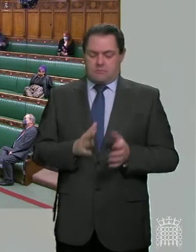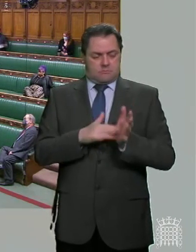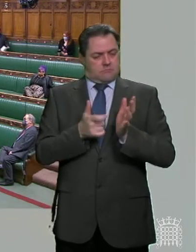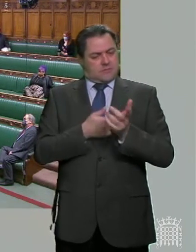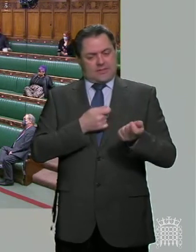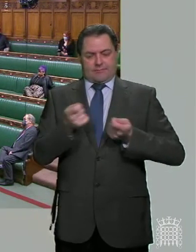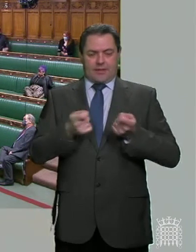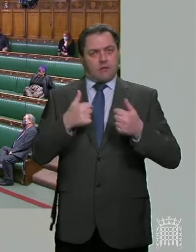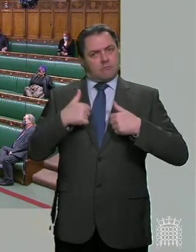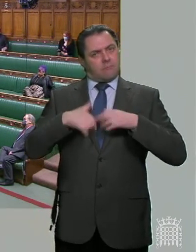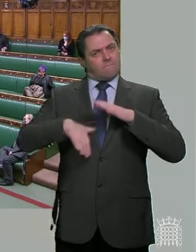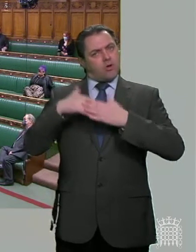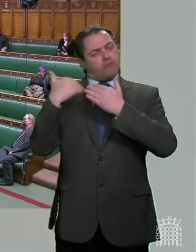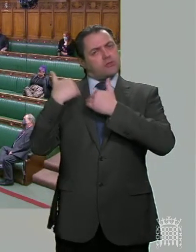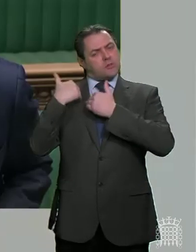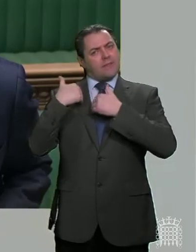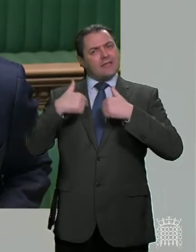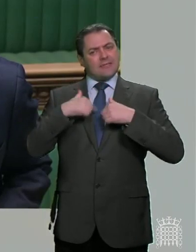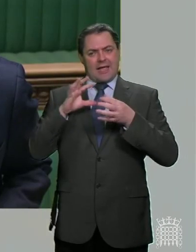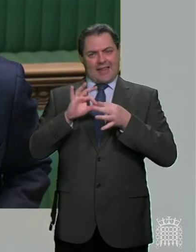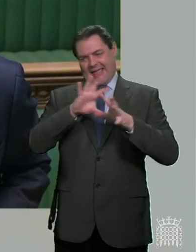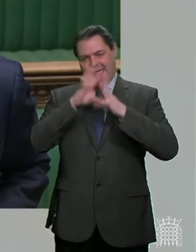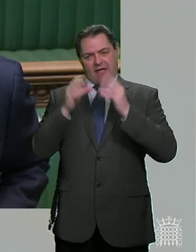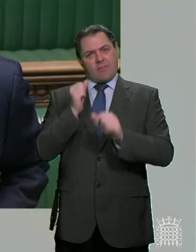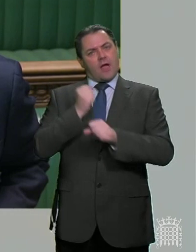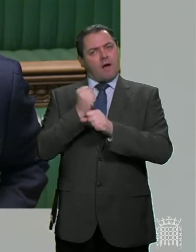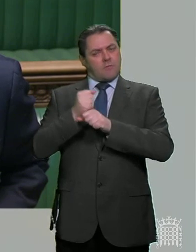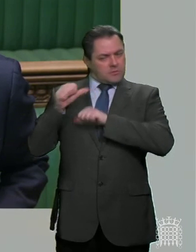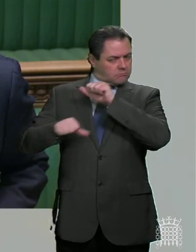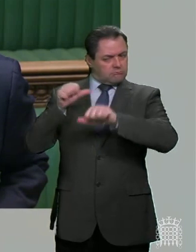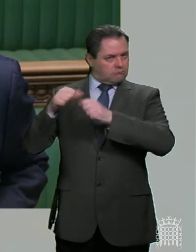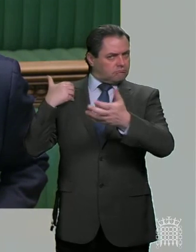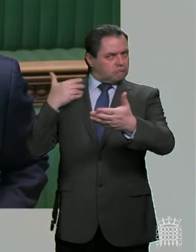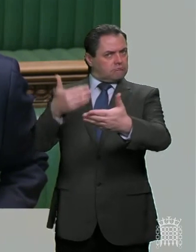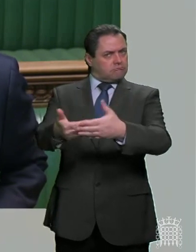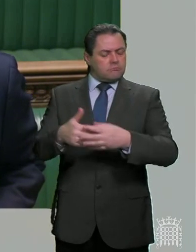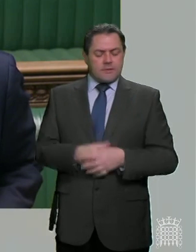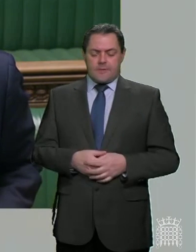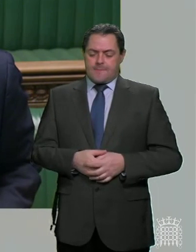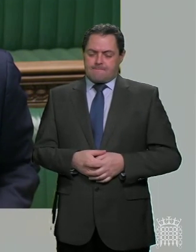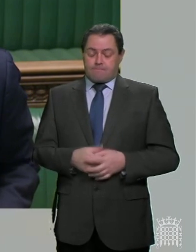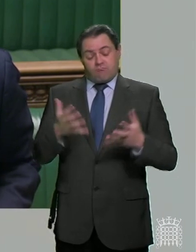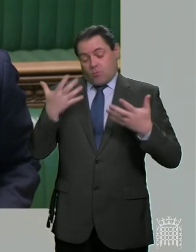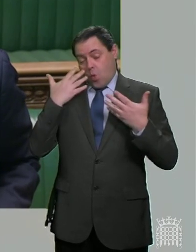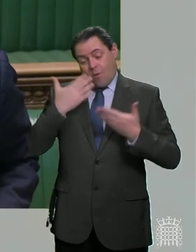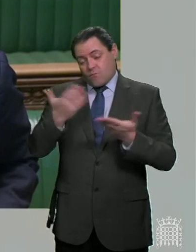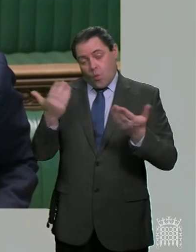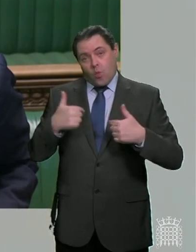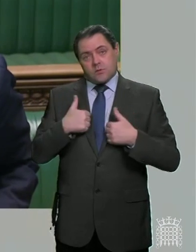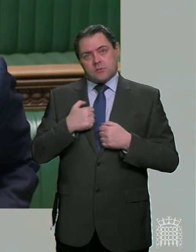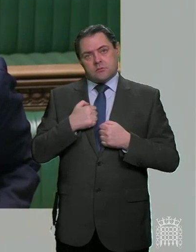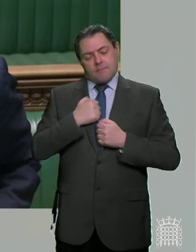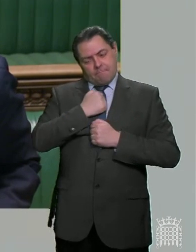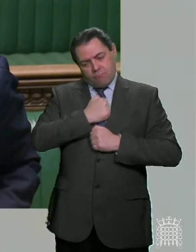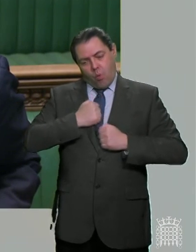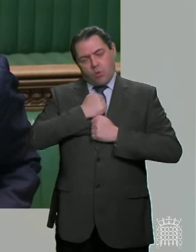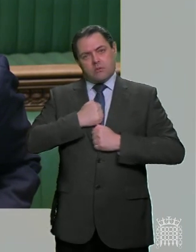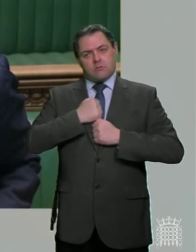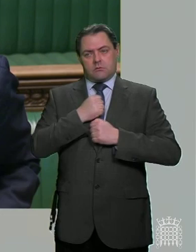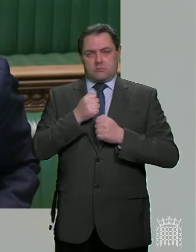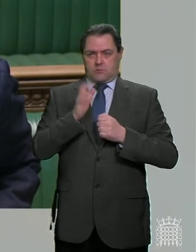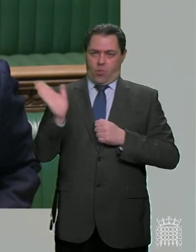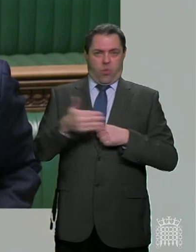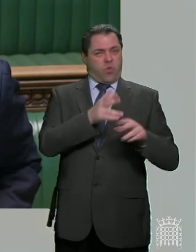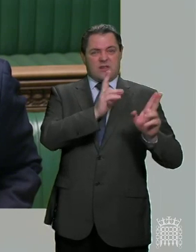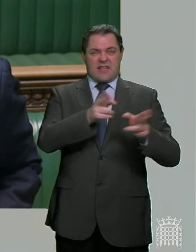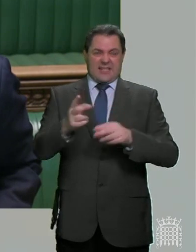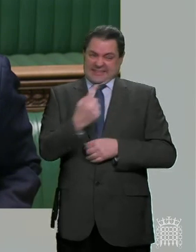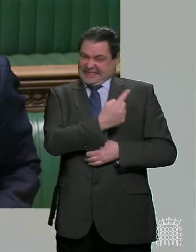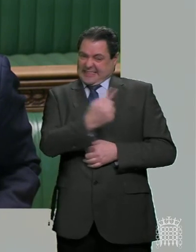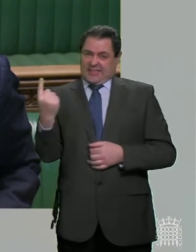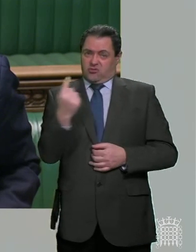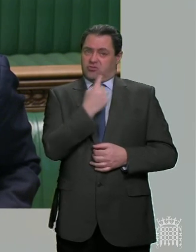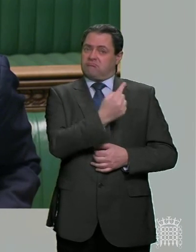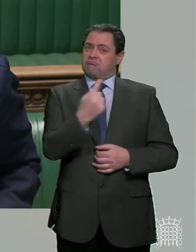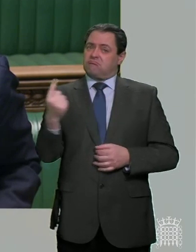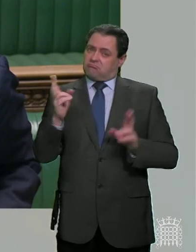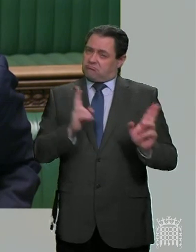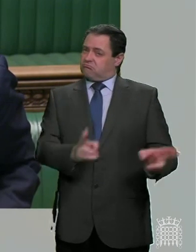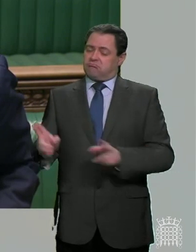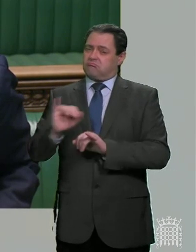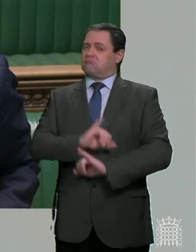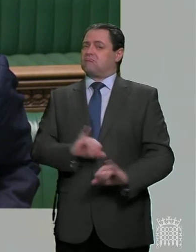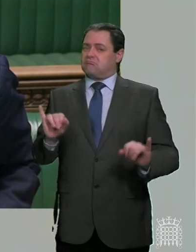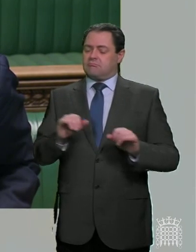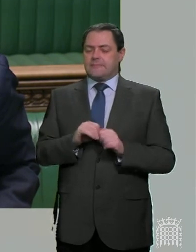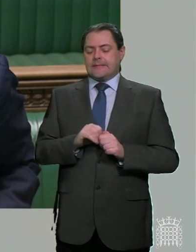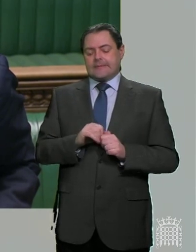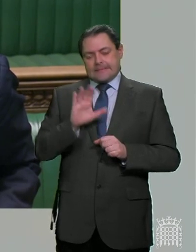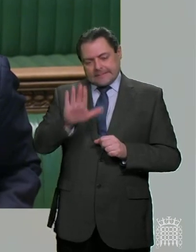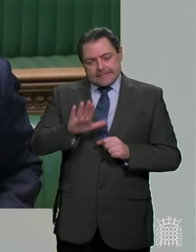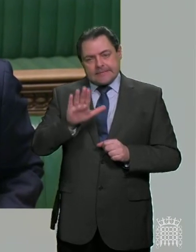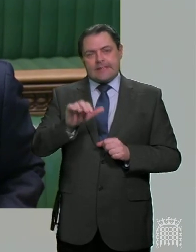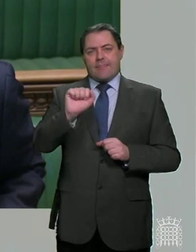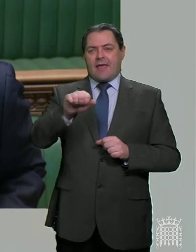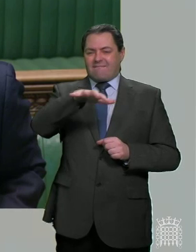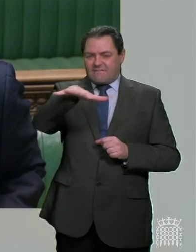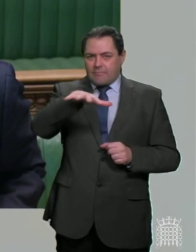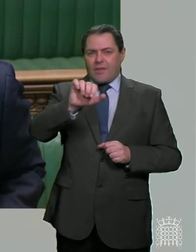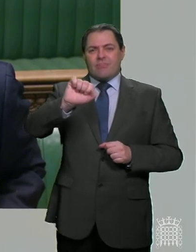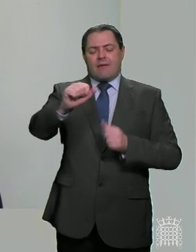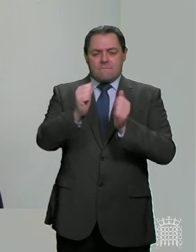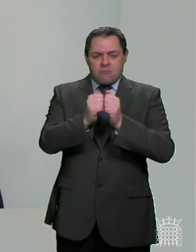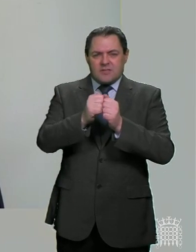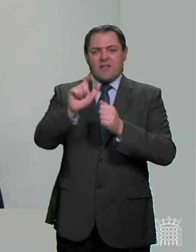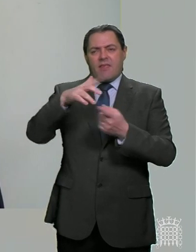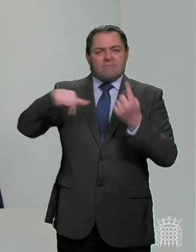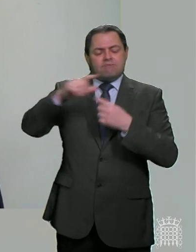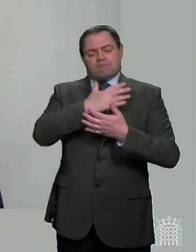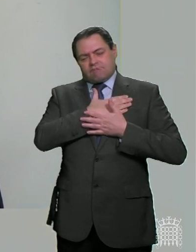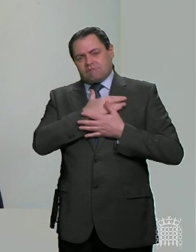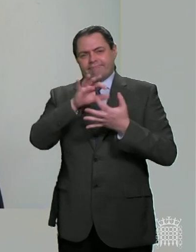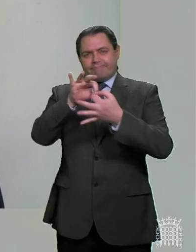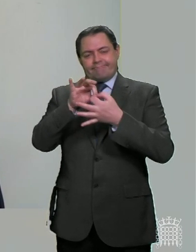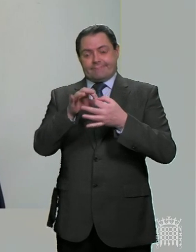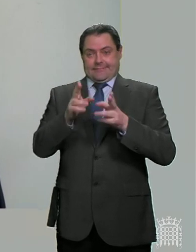I certainly take full responsibility for everything the Government did, and of course we mourn the loss of every single coronavirus victim, and we sympathise deeply with their families and their loved ones.